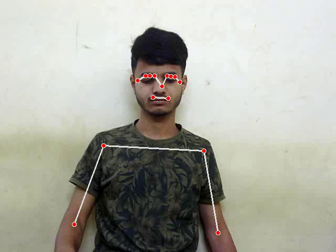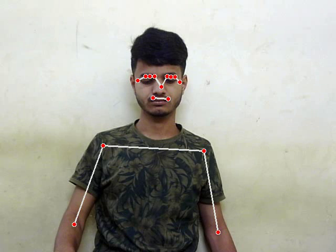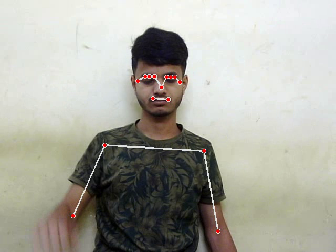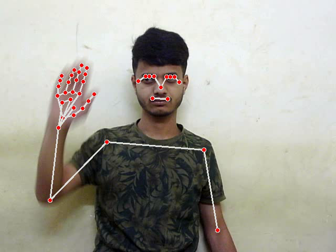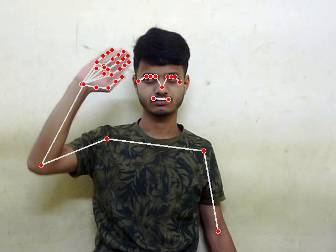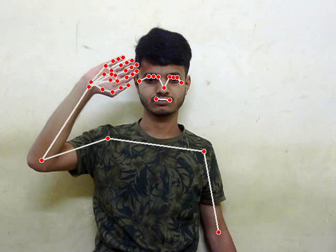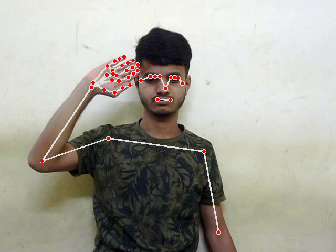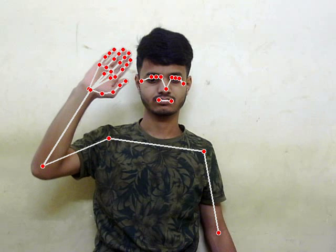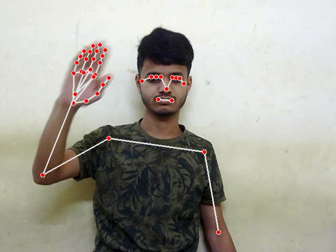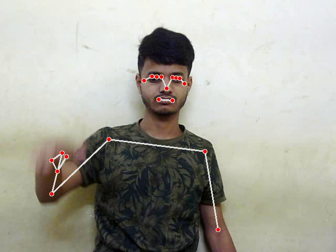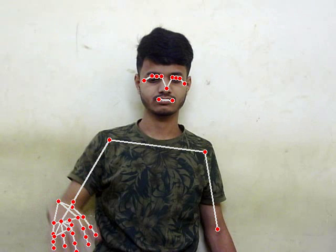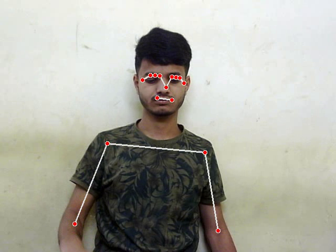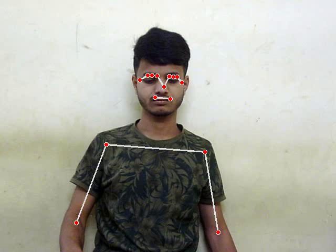hello